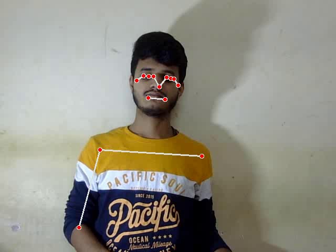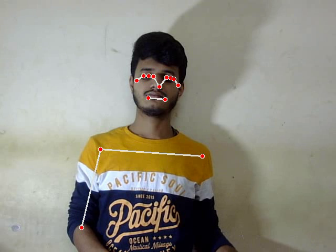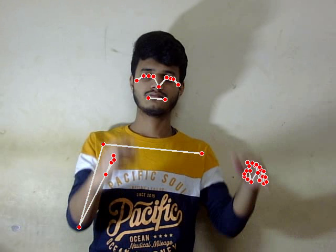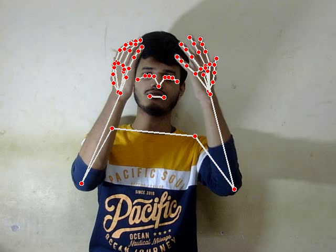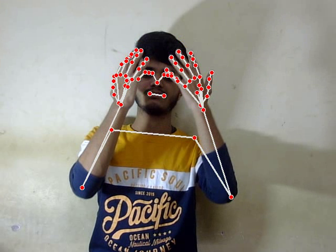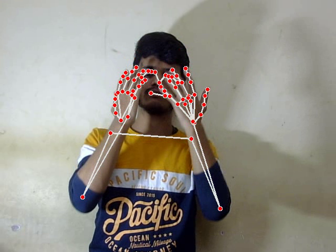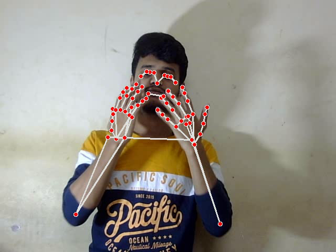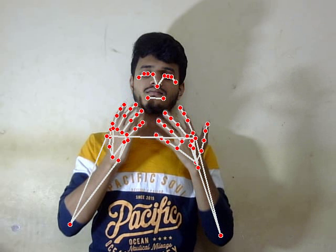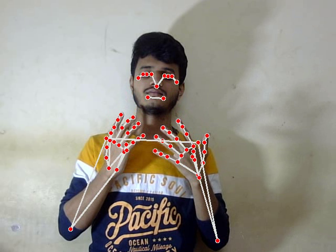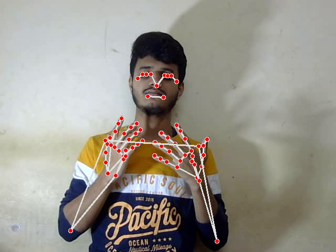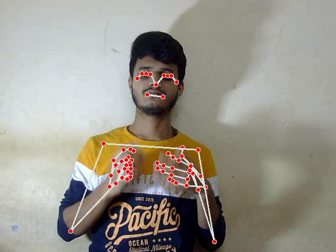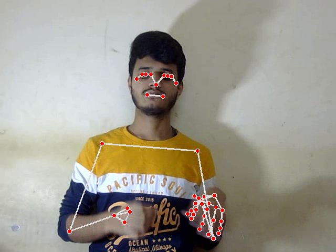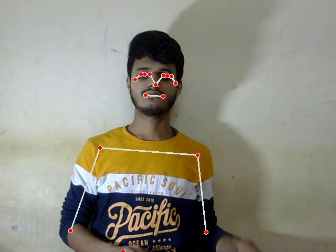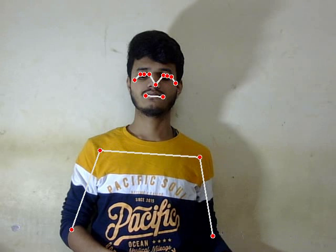sad